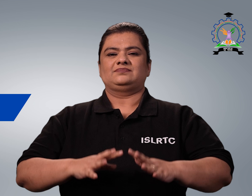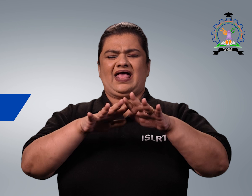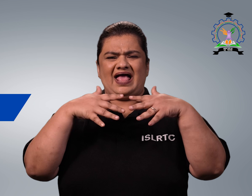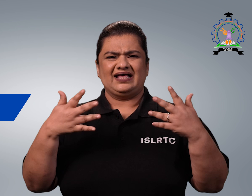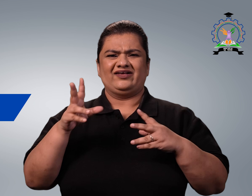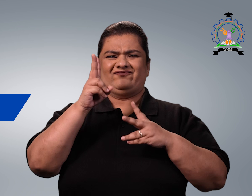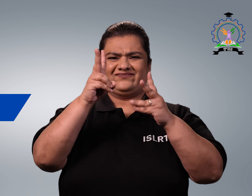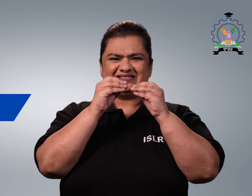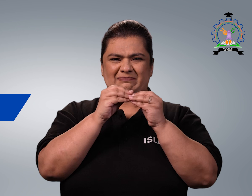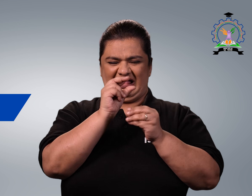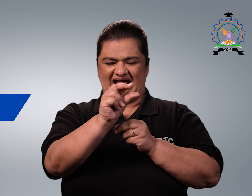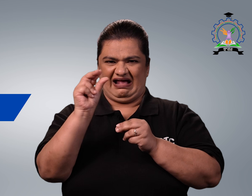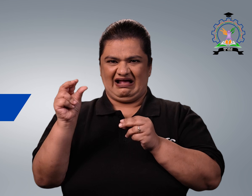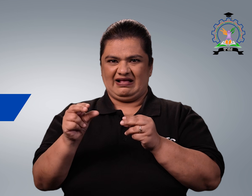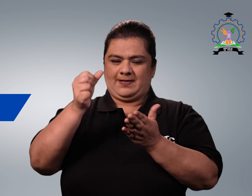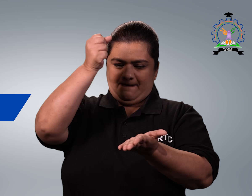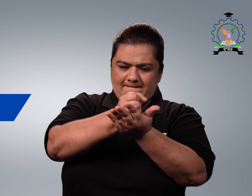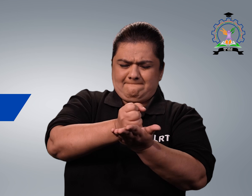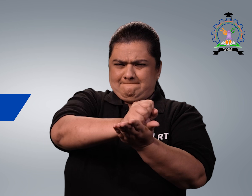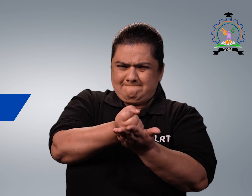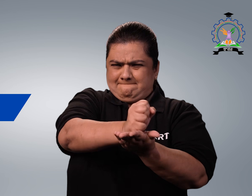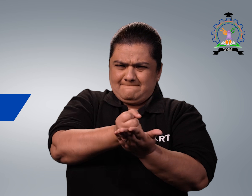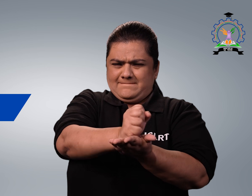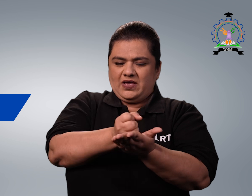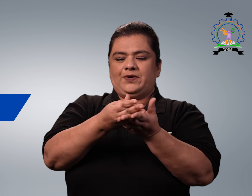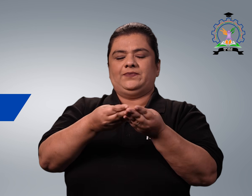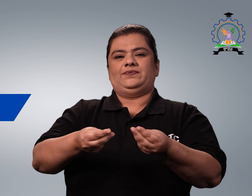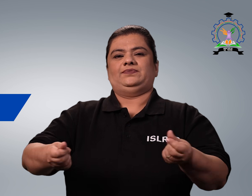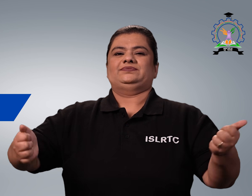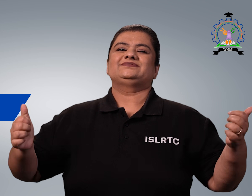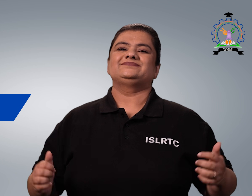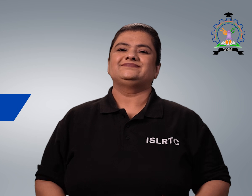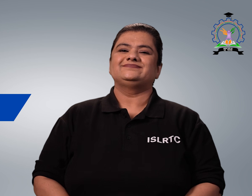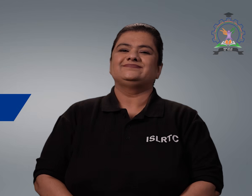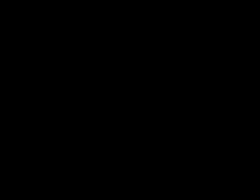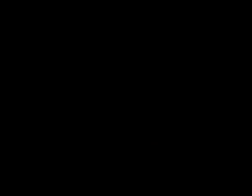It is a kitchen tool used to crush or mash food or vegetables.